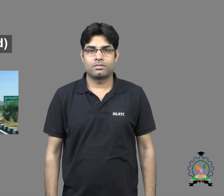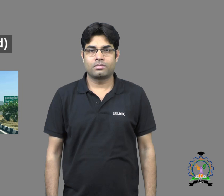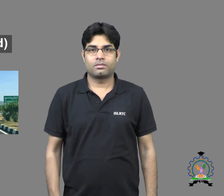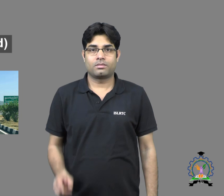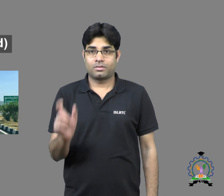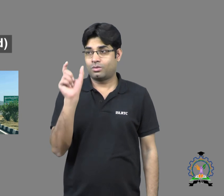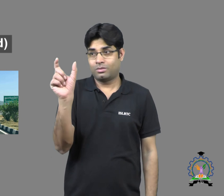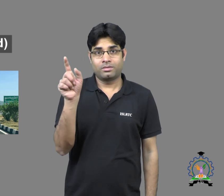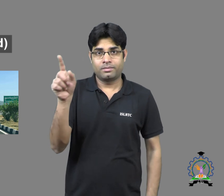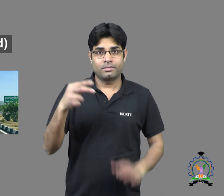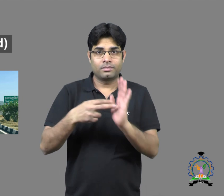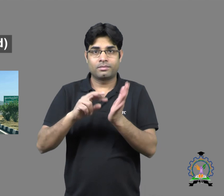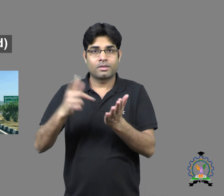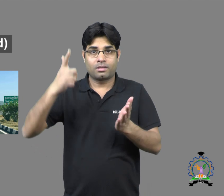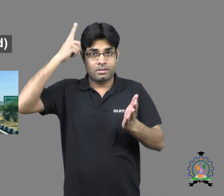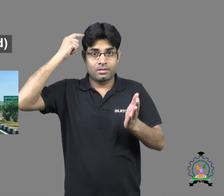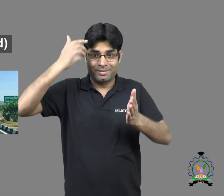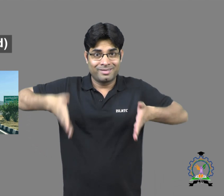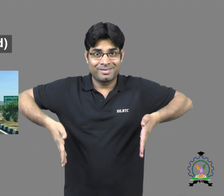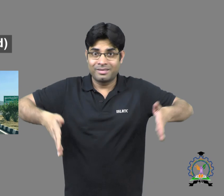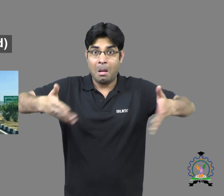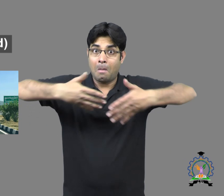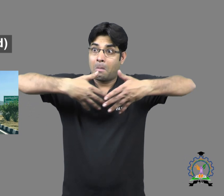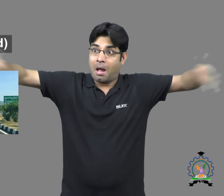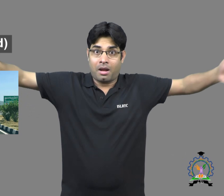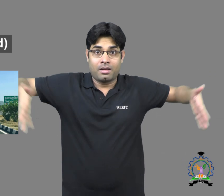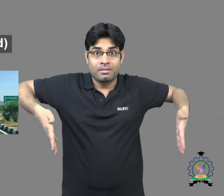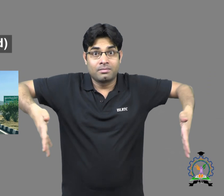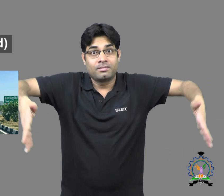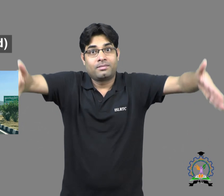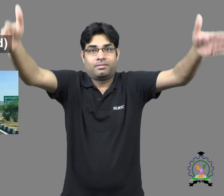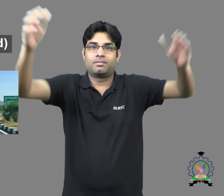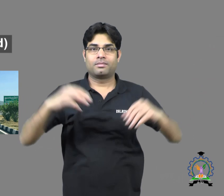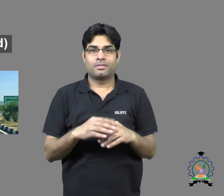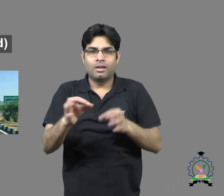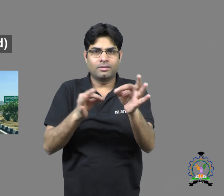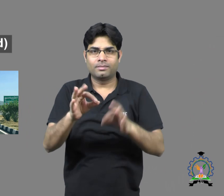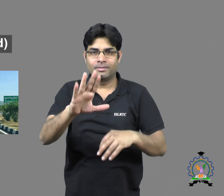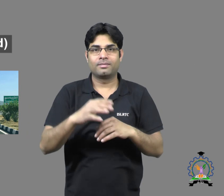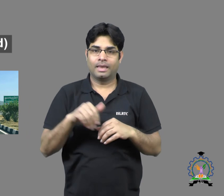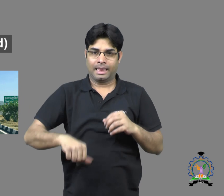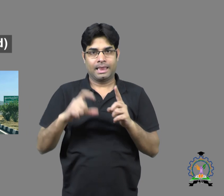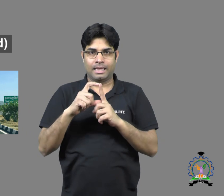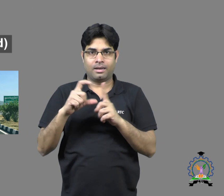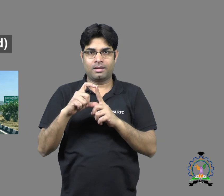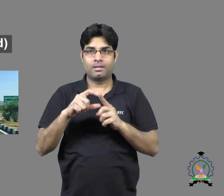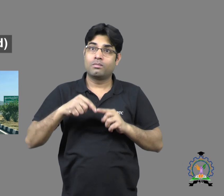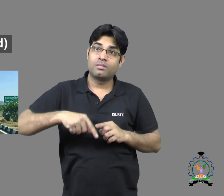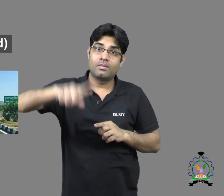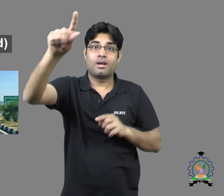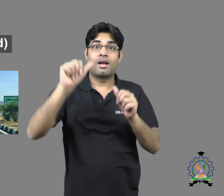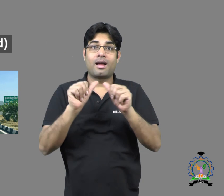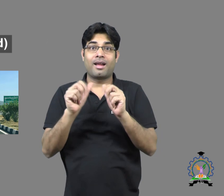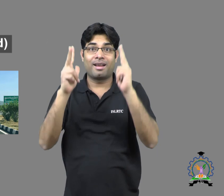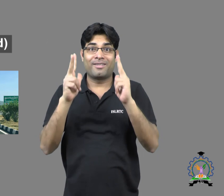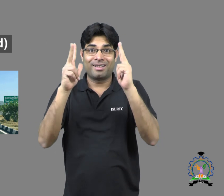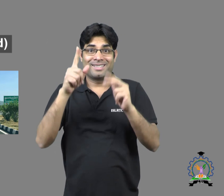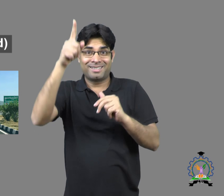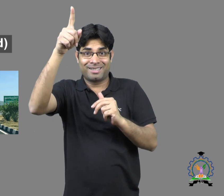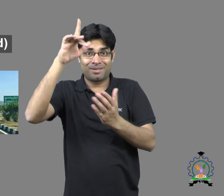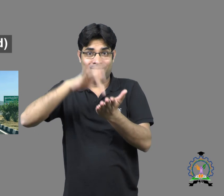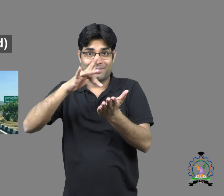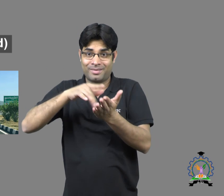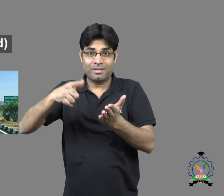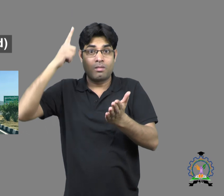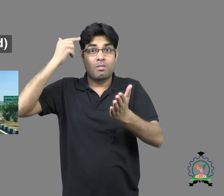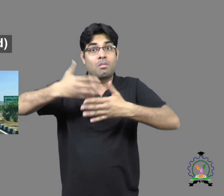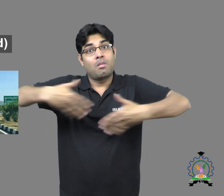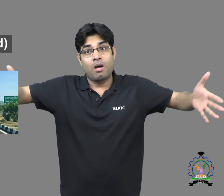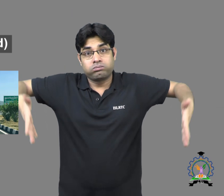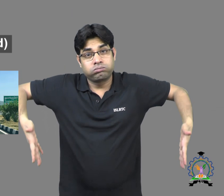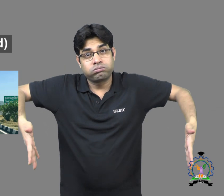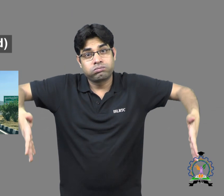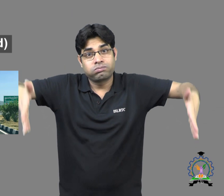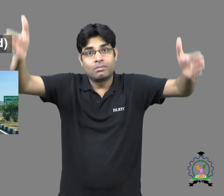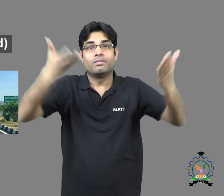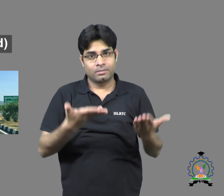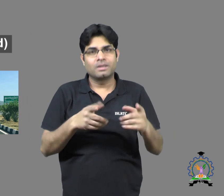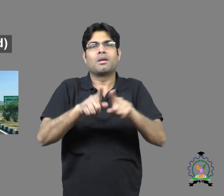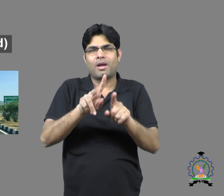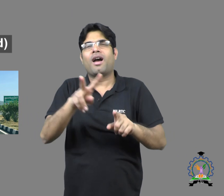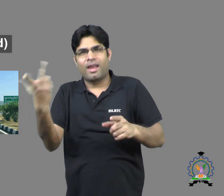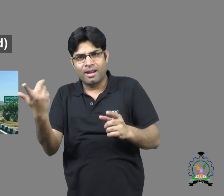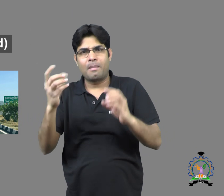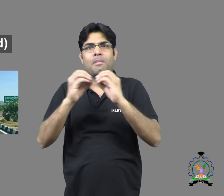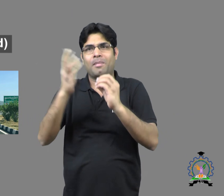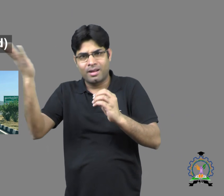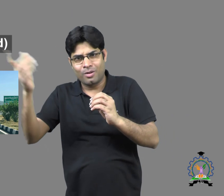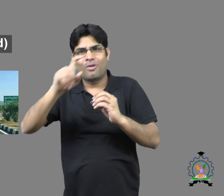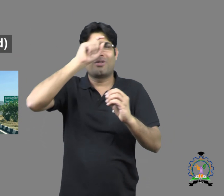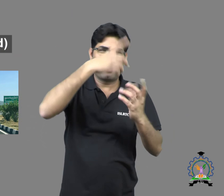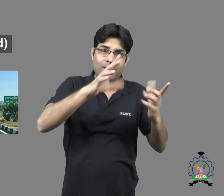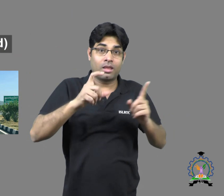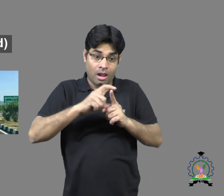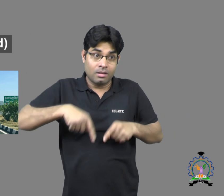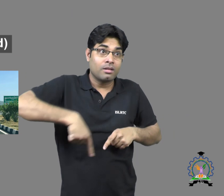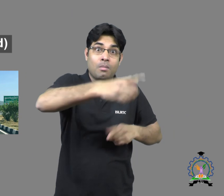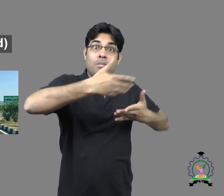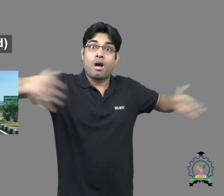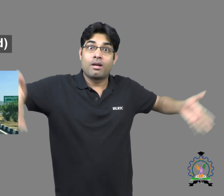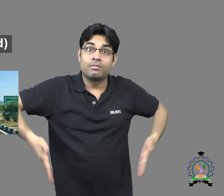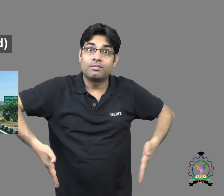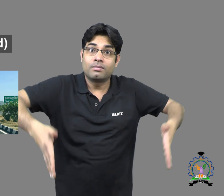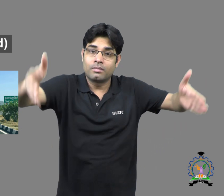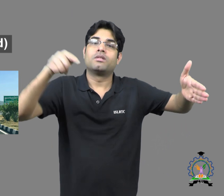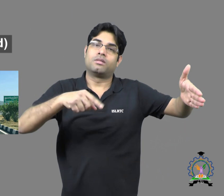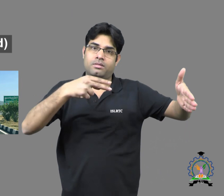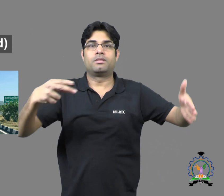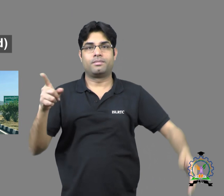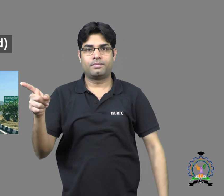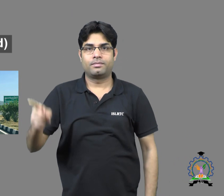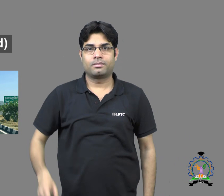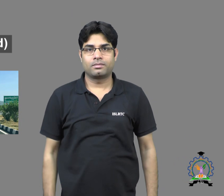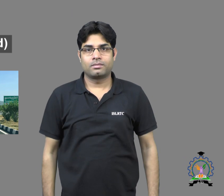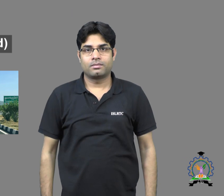Highway